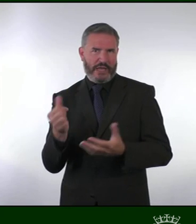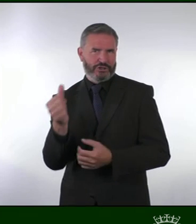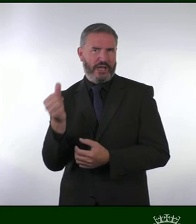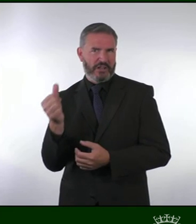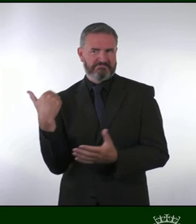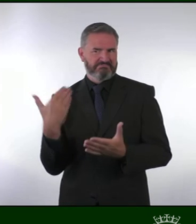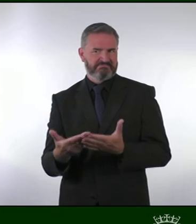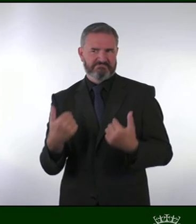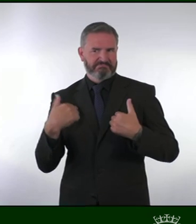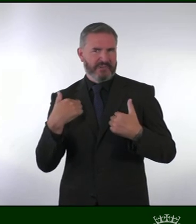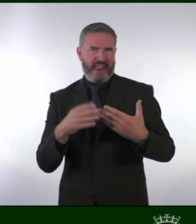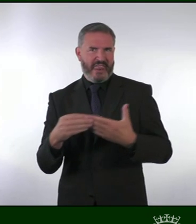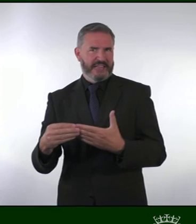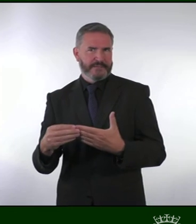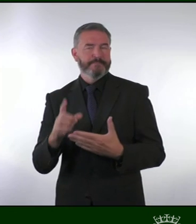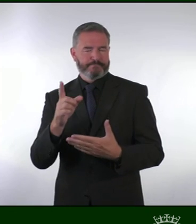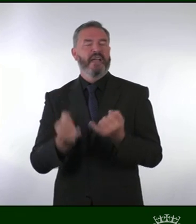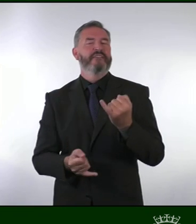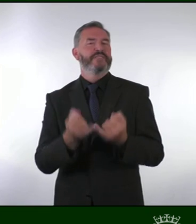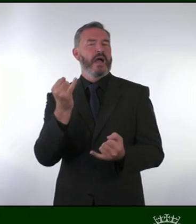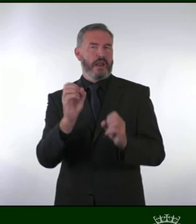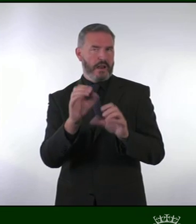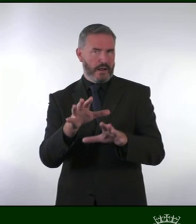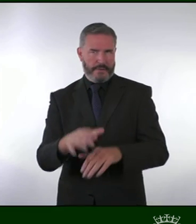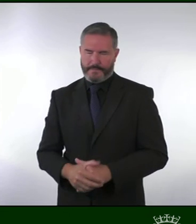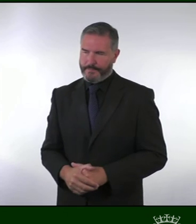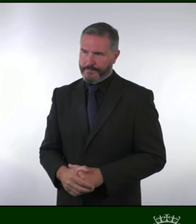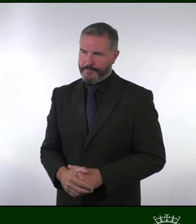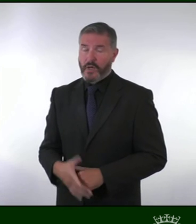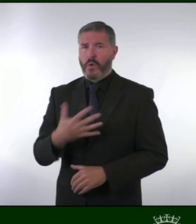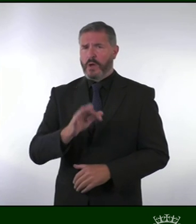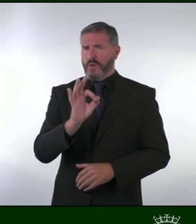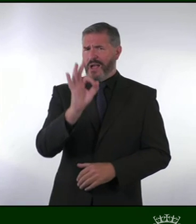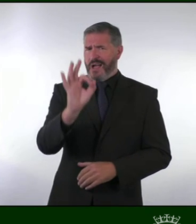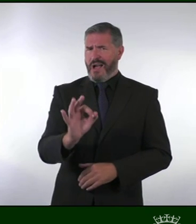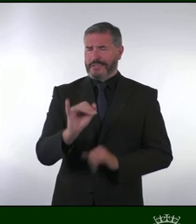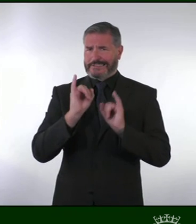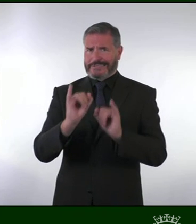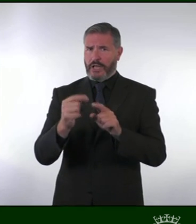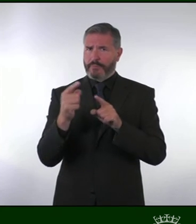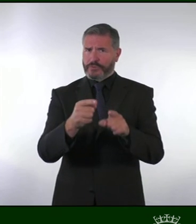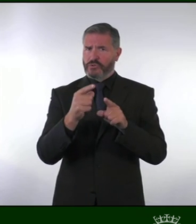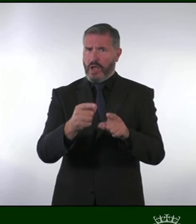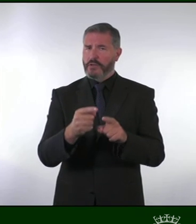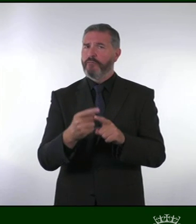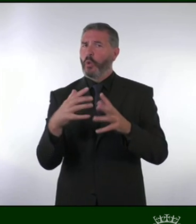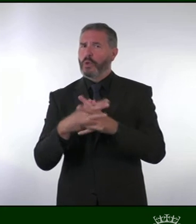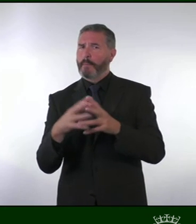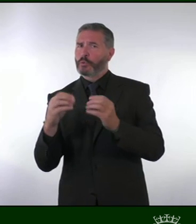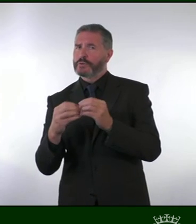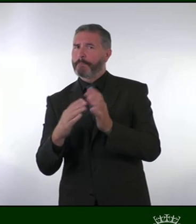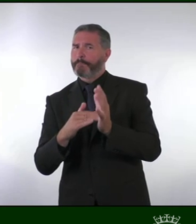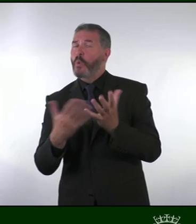Finally, I want to ask the Prime Minister about the appalling persecution of the Uyghur Muslims in China.